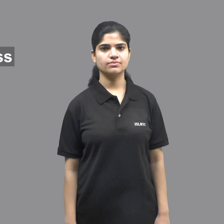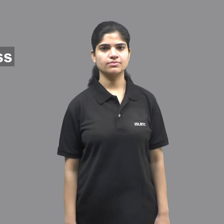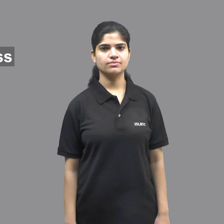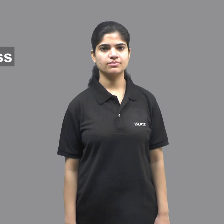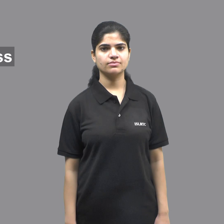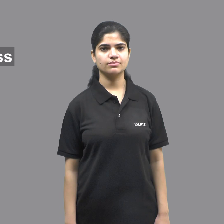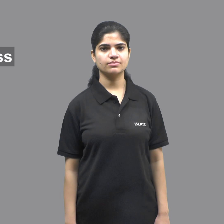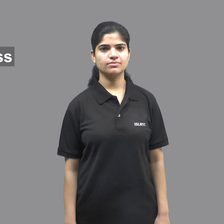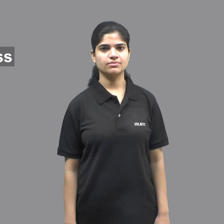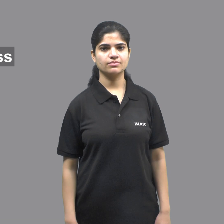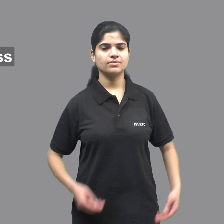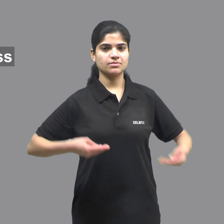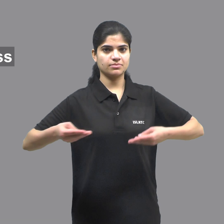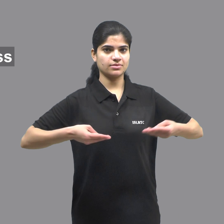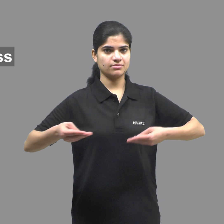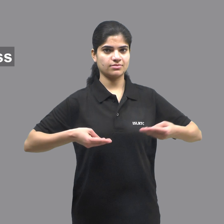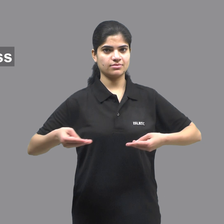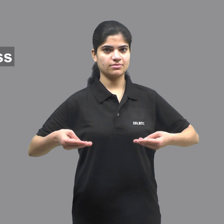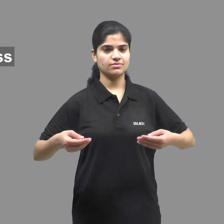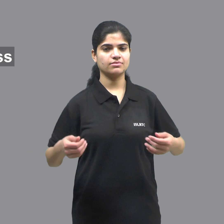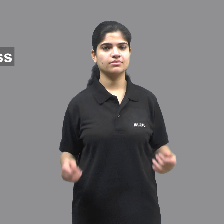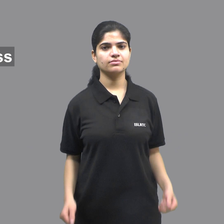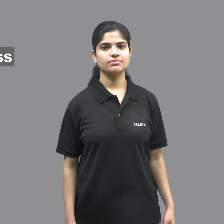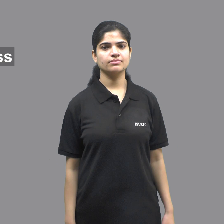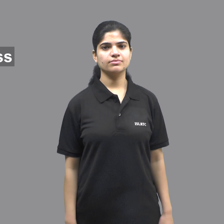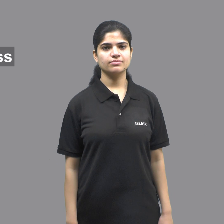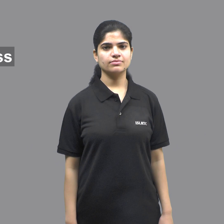Business